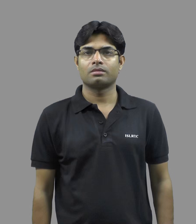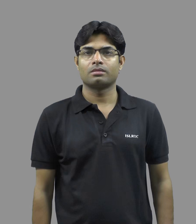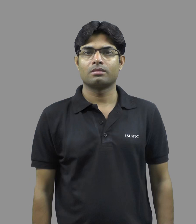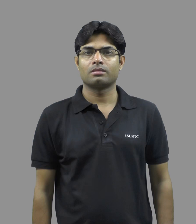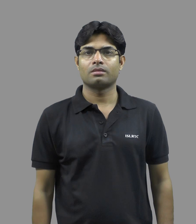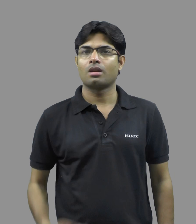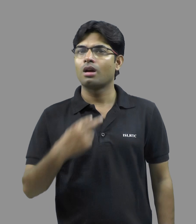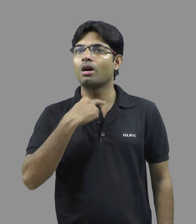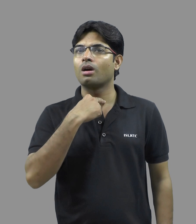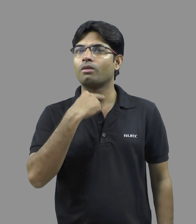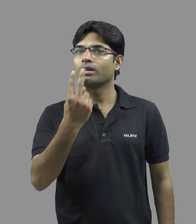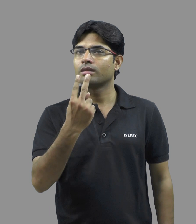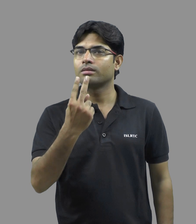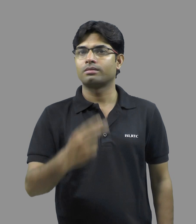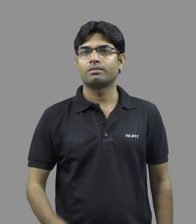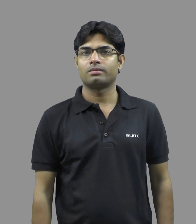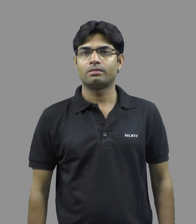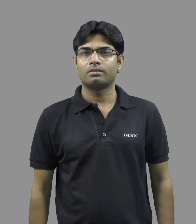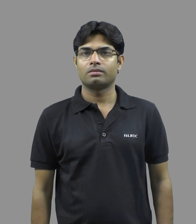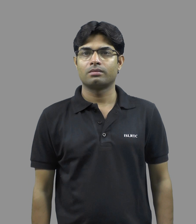Voice